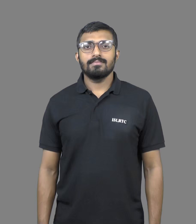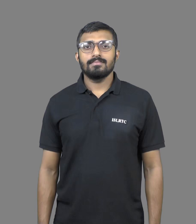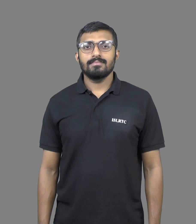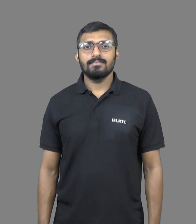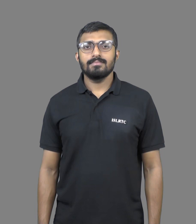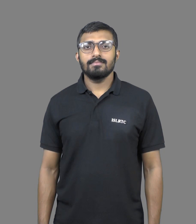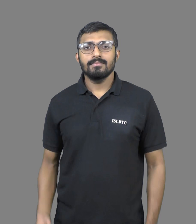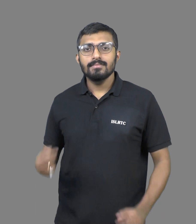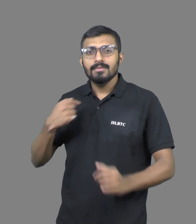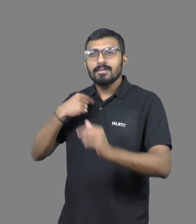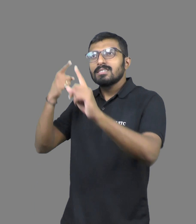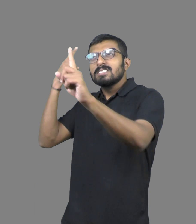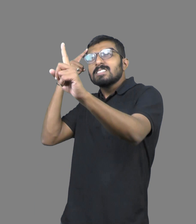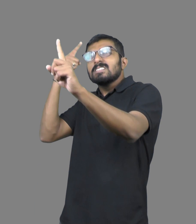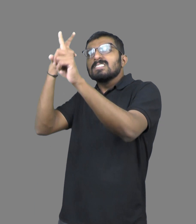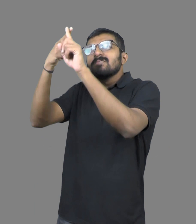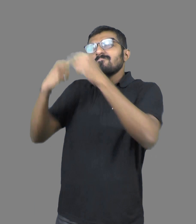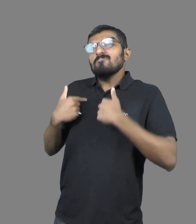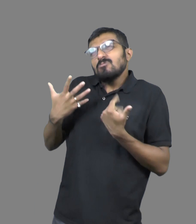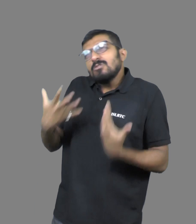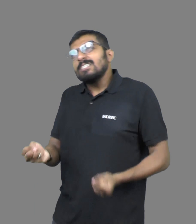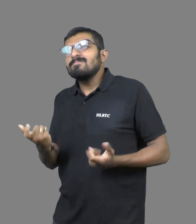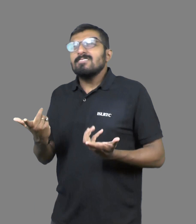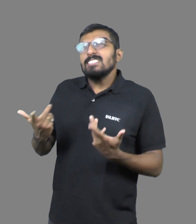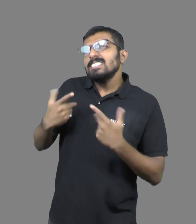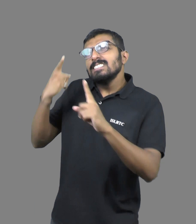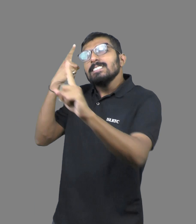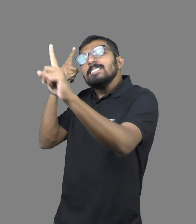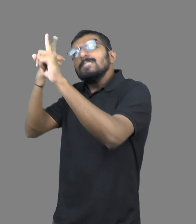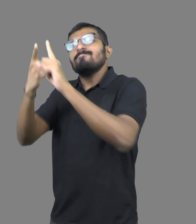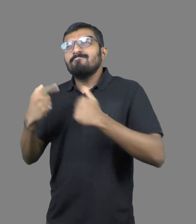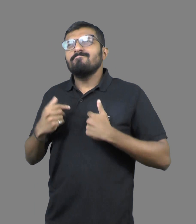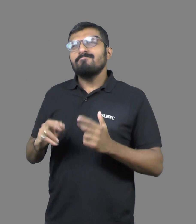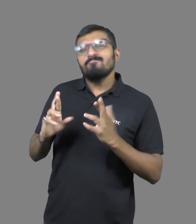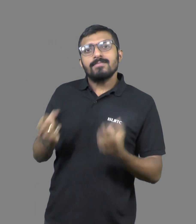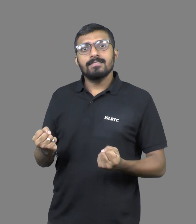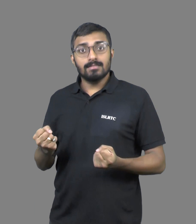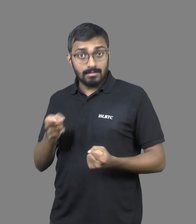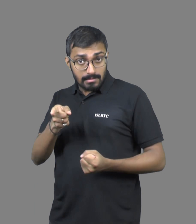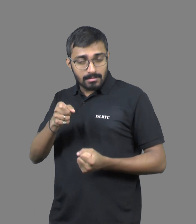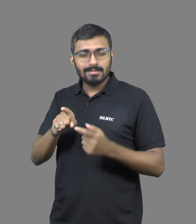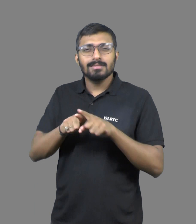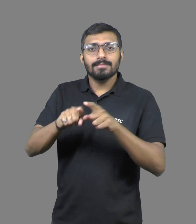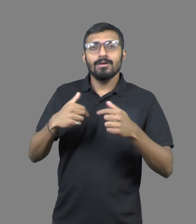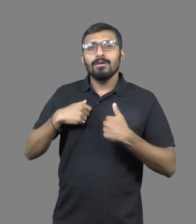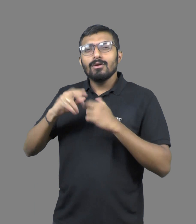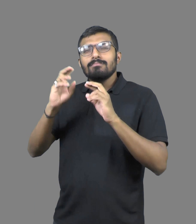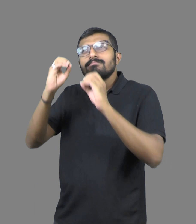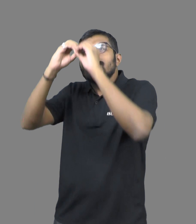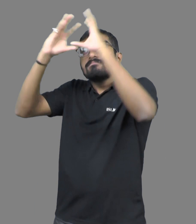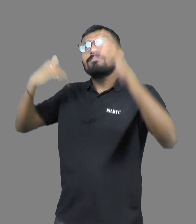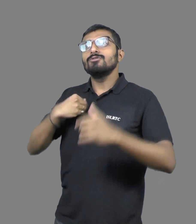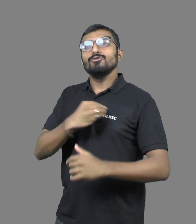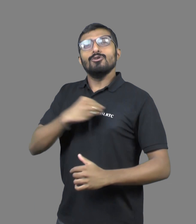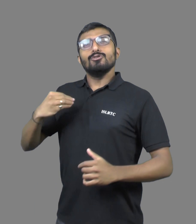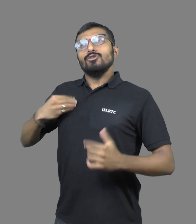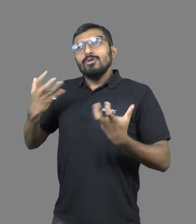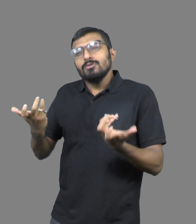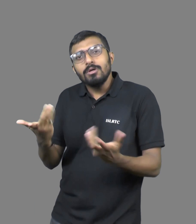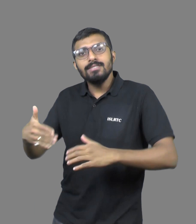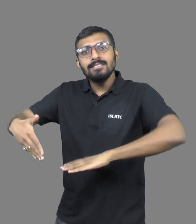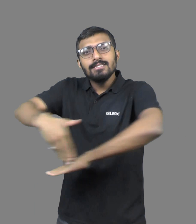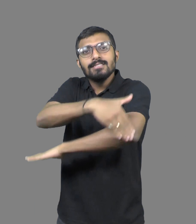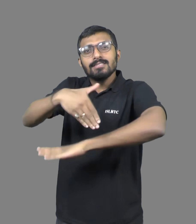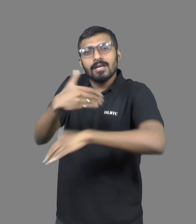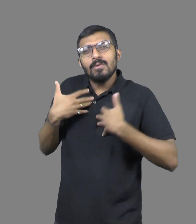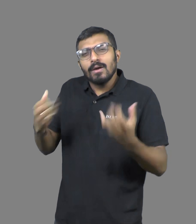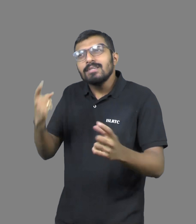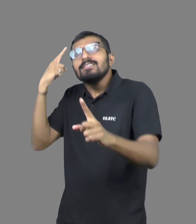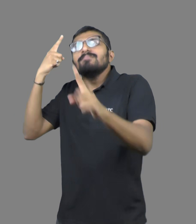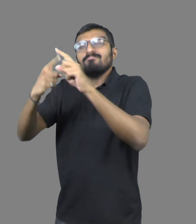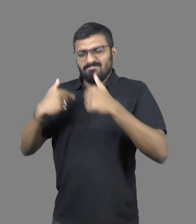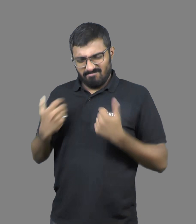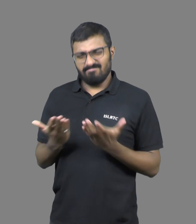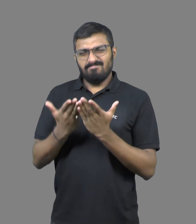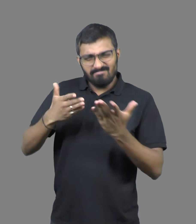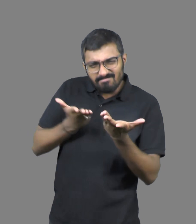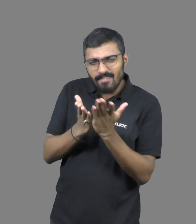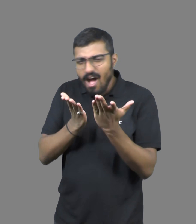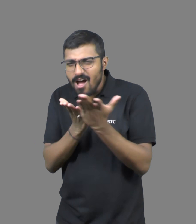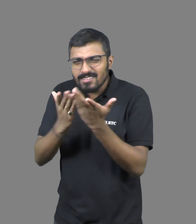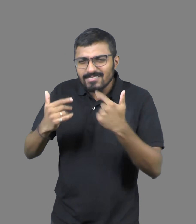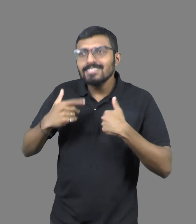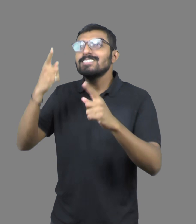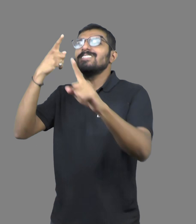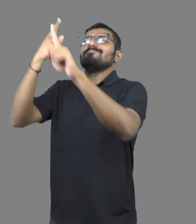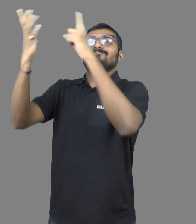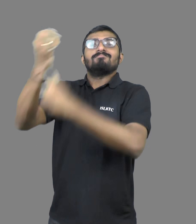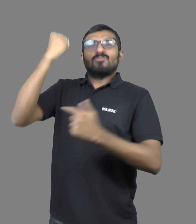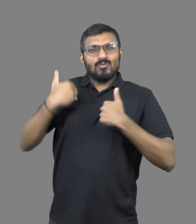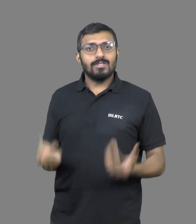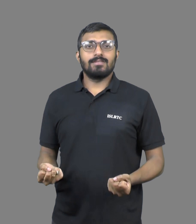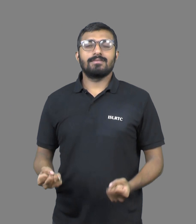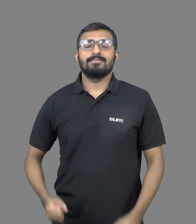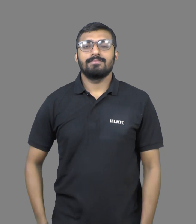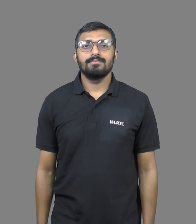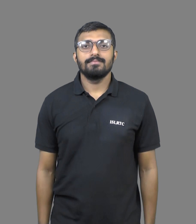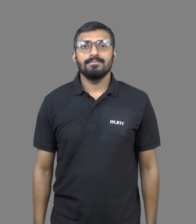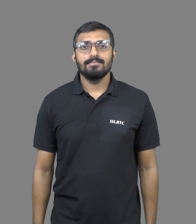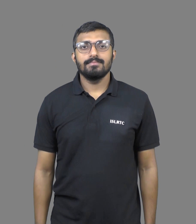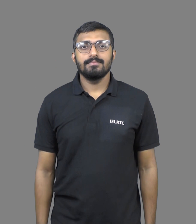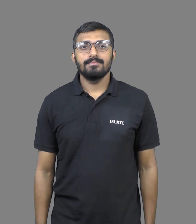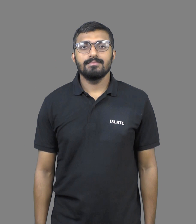Aspire Aim for pursue